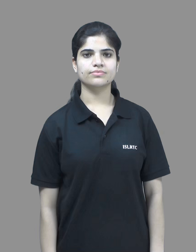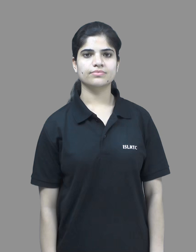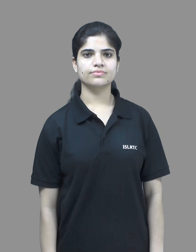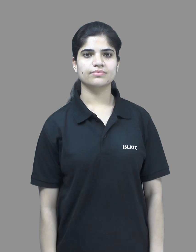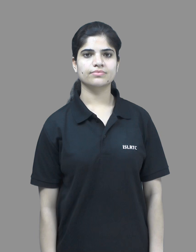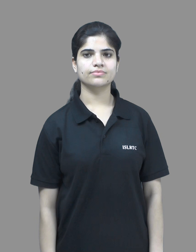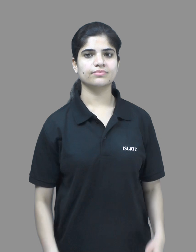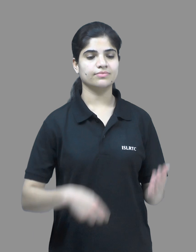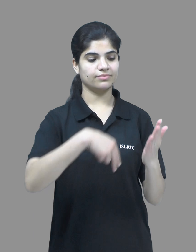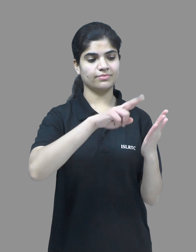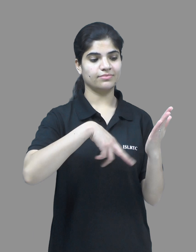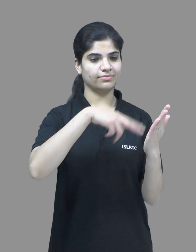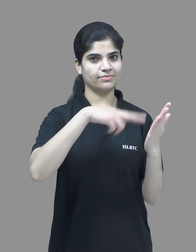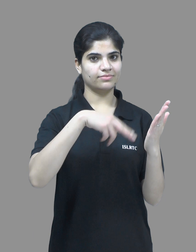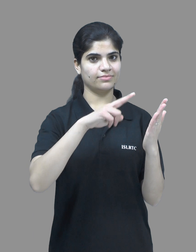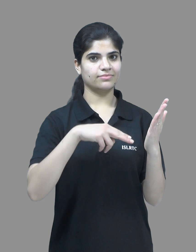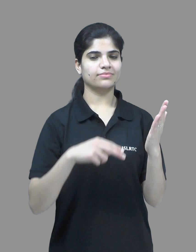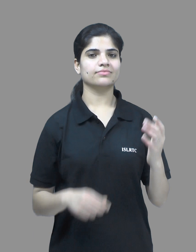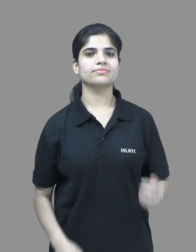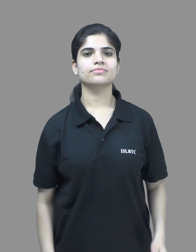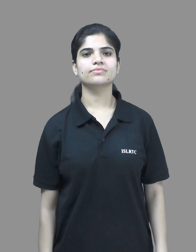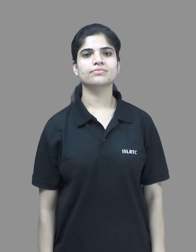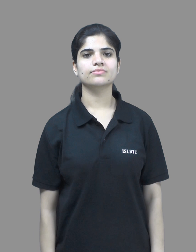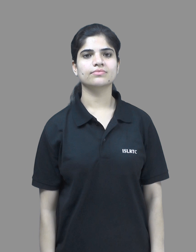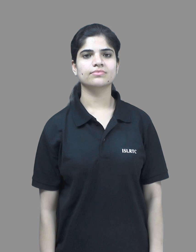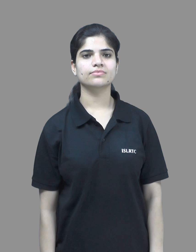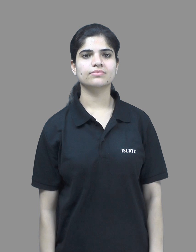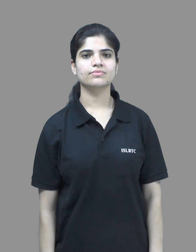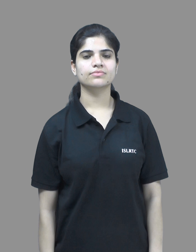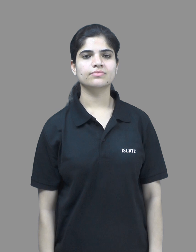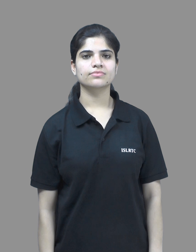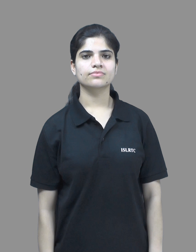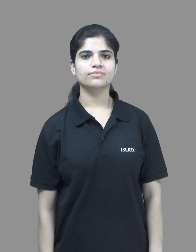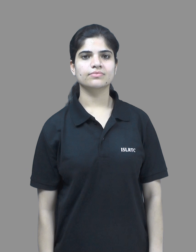Paint